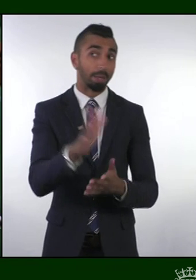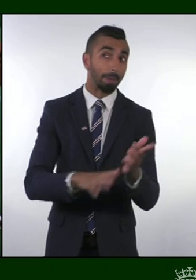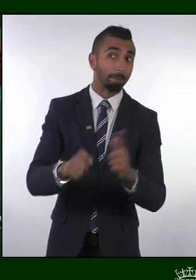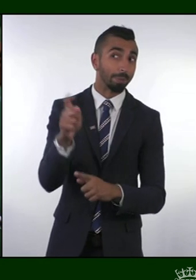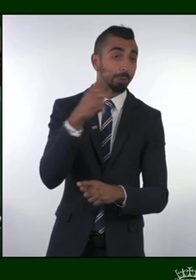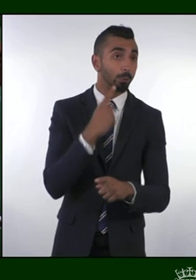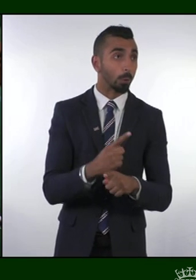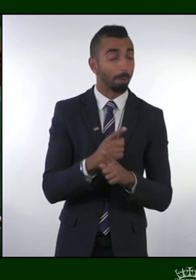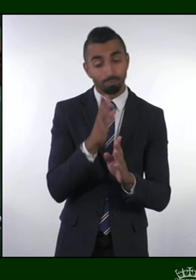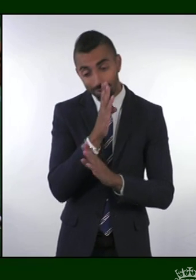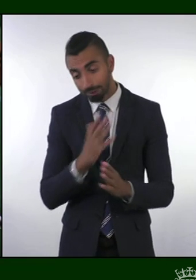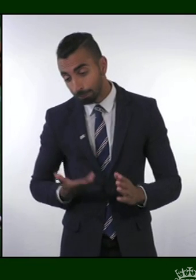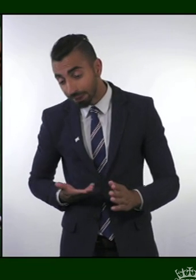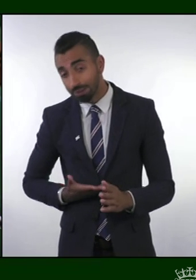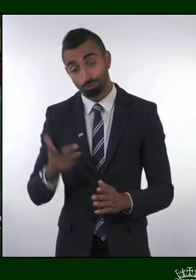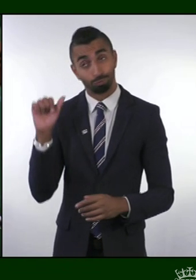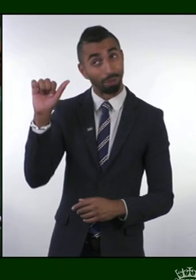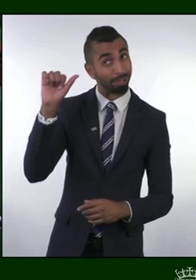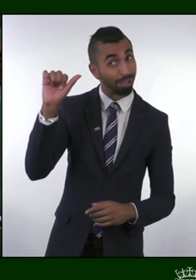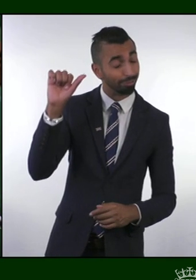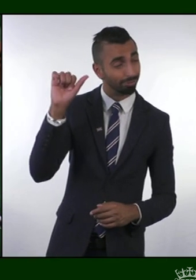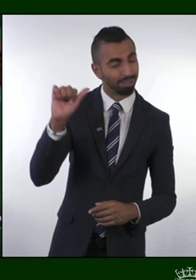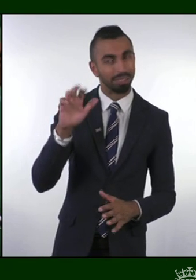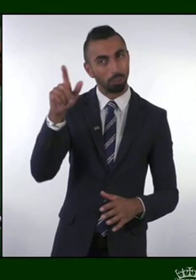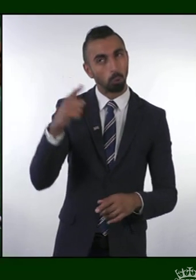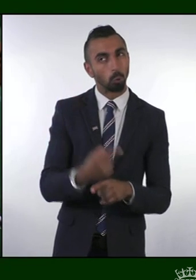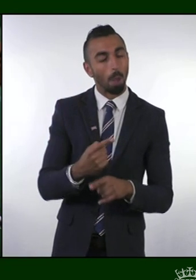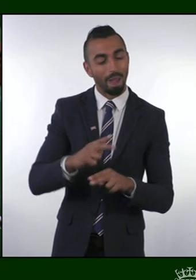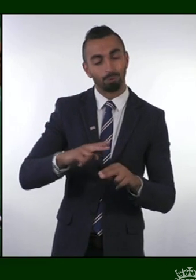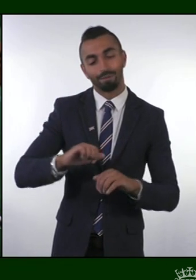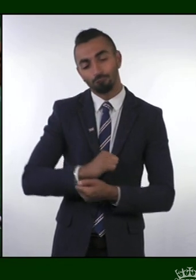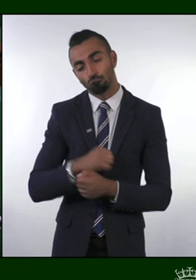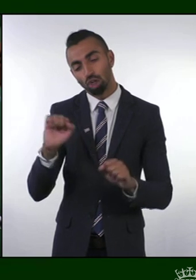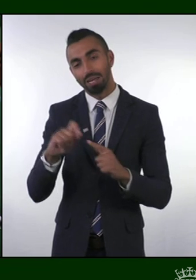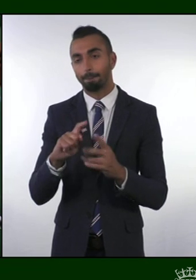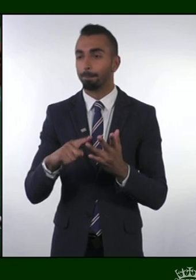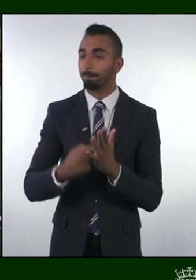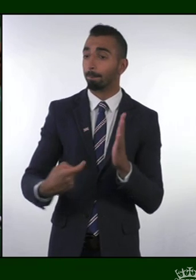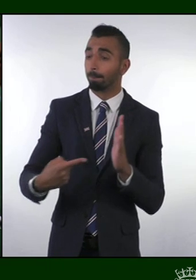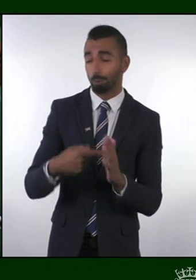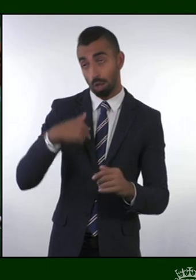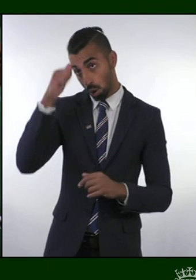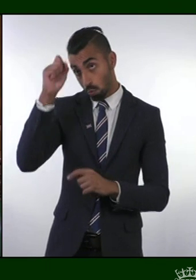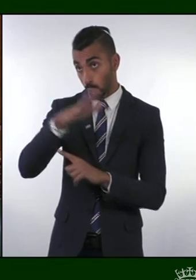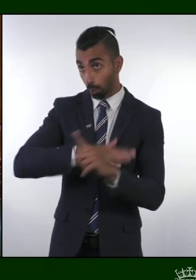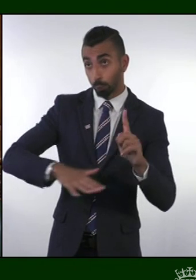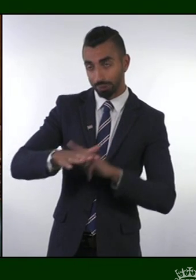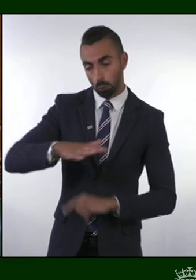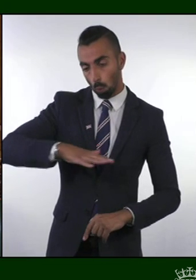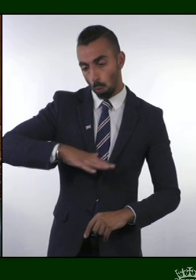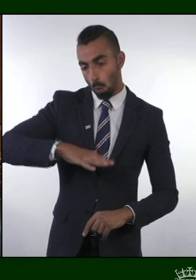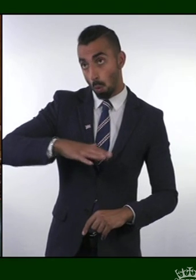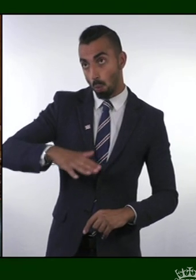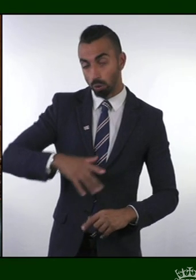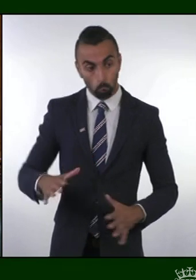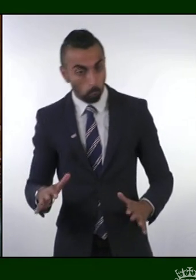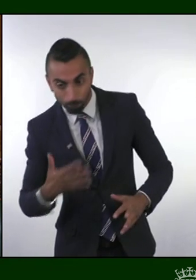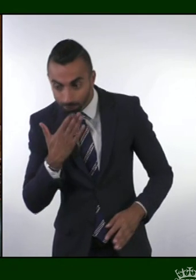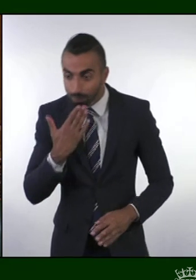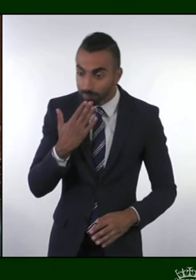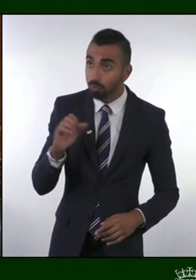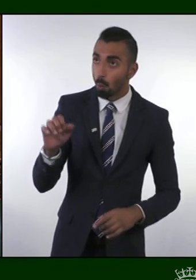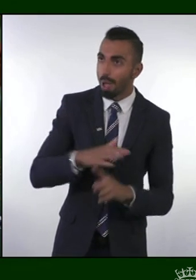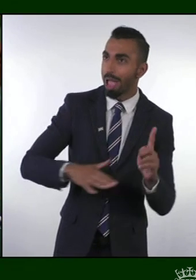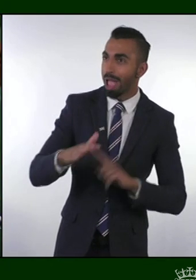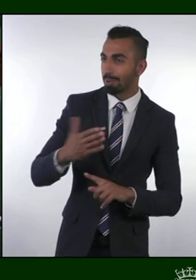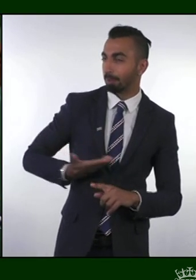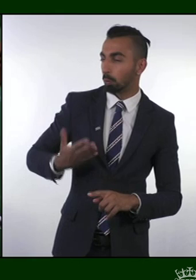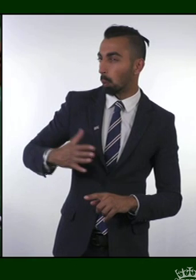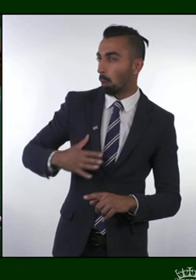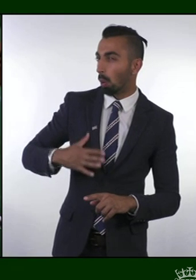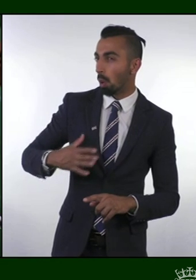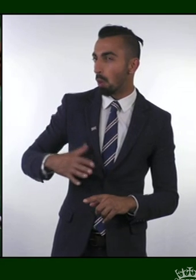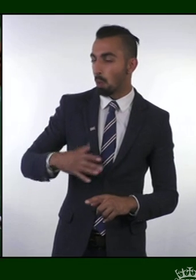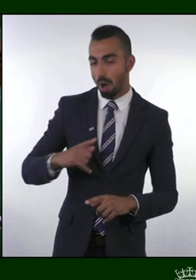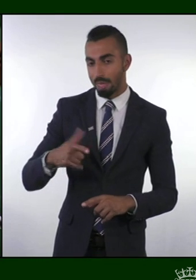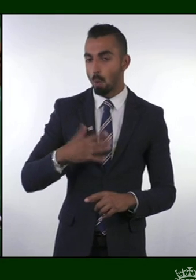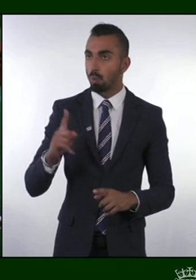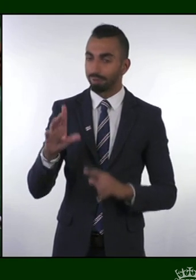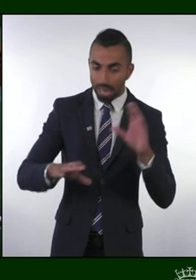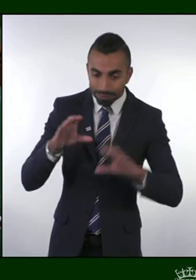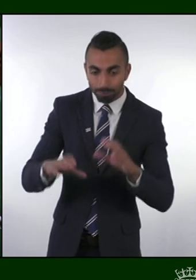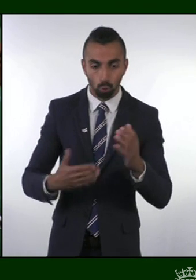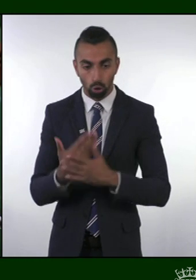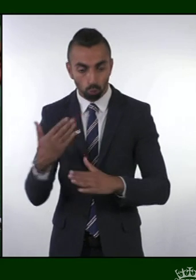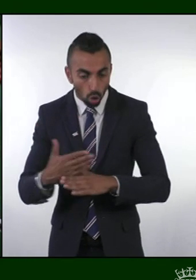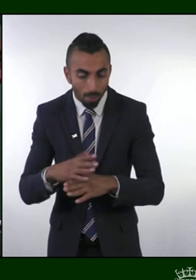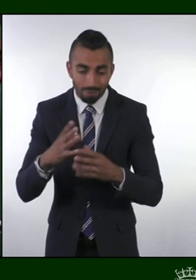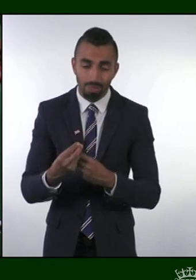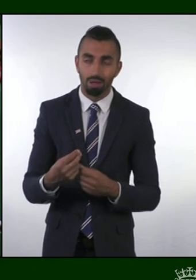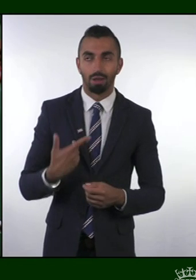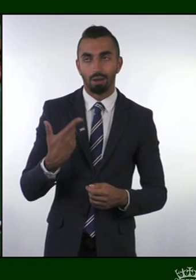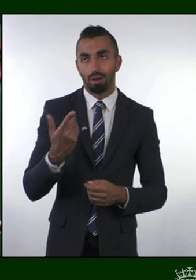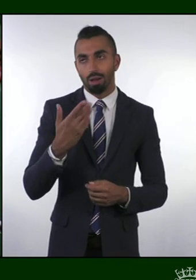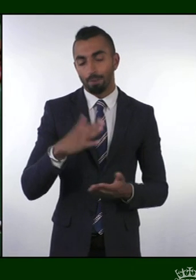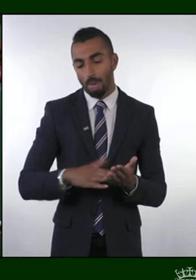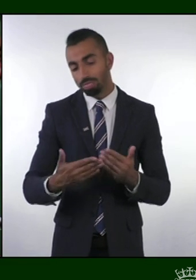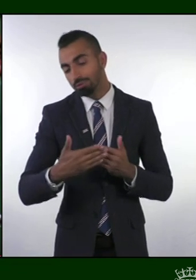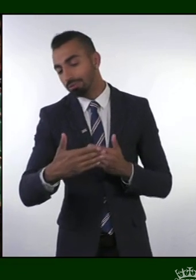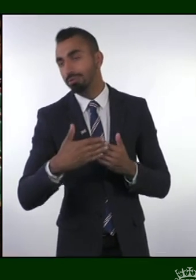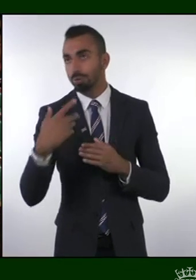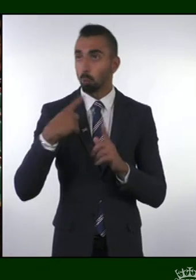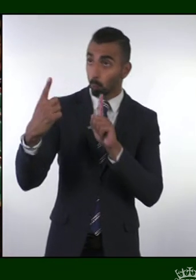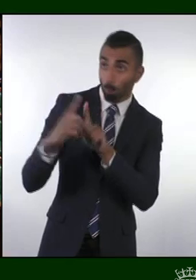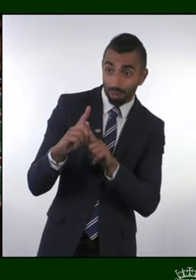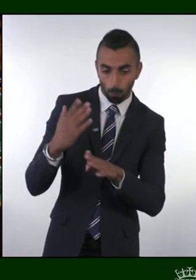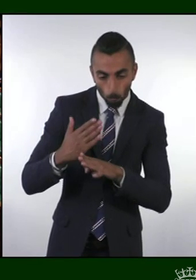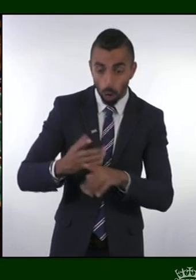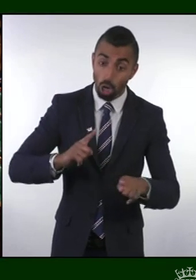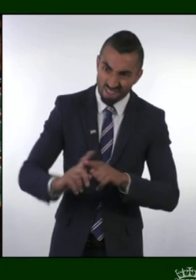He is right to highlight a freeport. I know what a difference it would make to his community; I remember that when I met his local businesses they were hungry to take up that opportunity to attract investment, to create new jobs, and to drive up productivity, and I look forward to working with him in the coming months on trying to make that a reality.